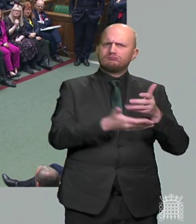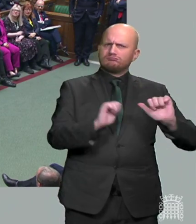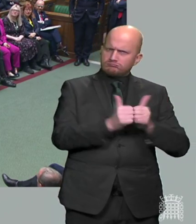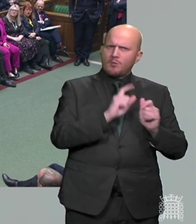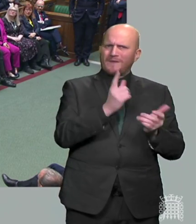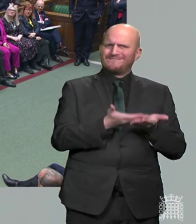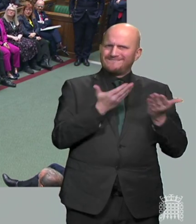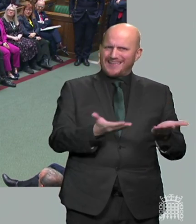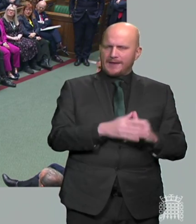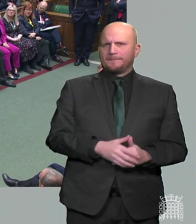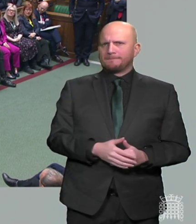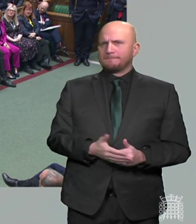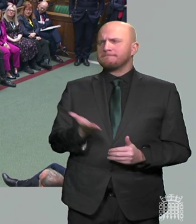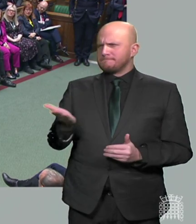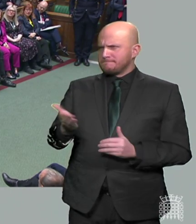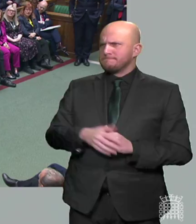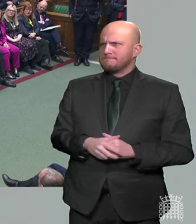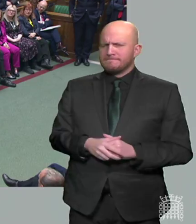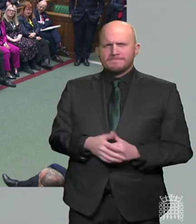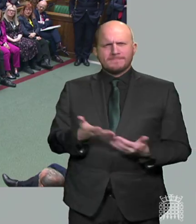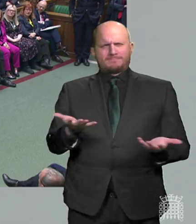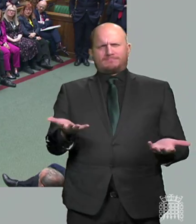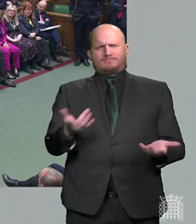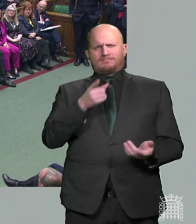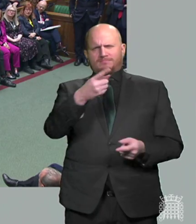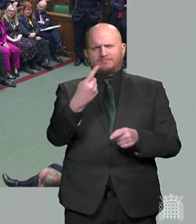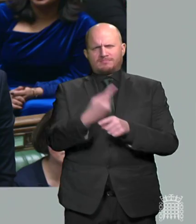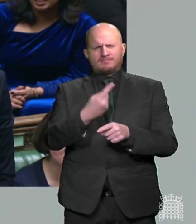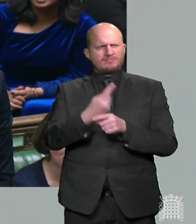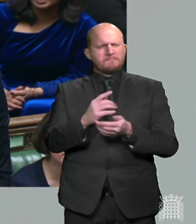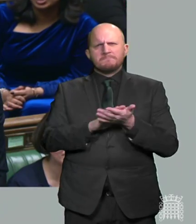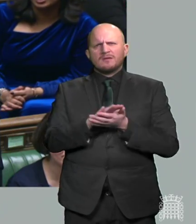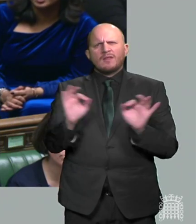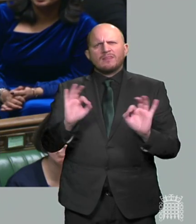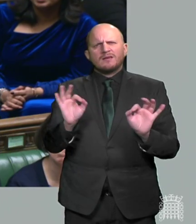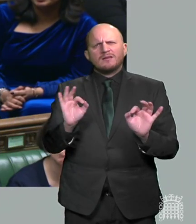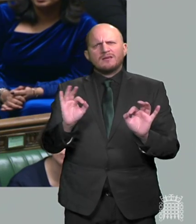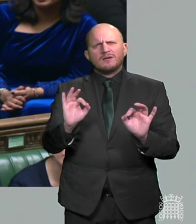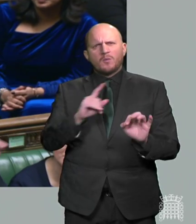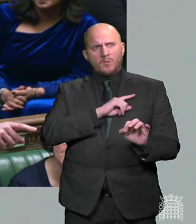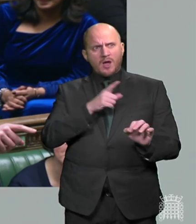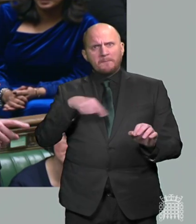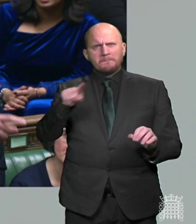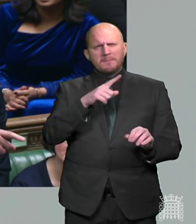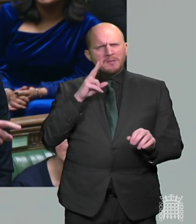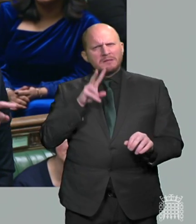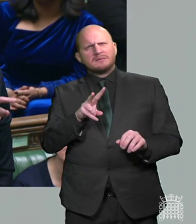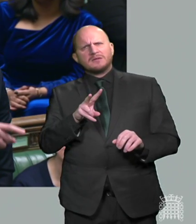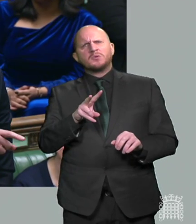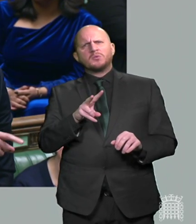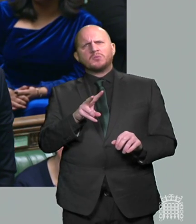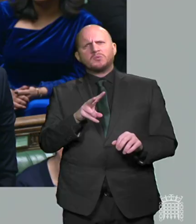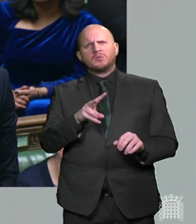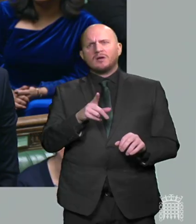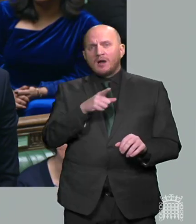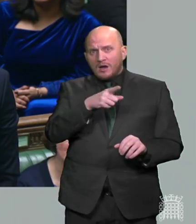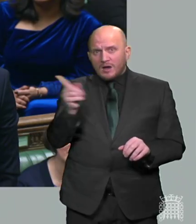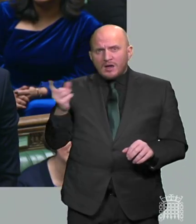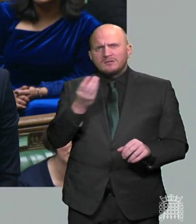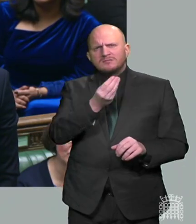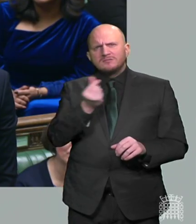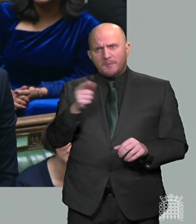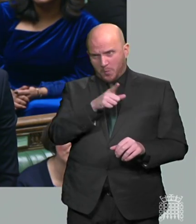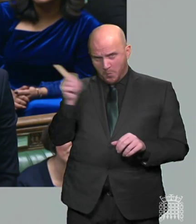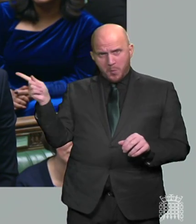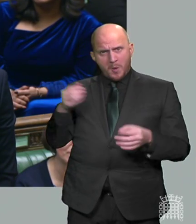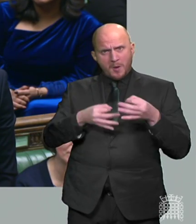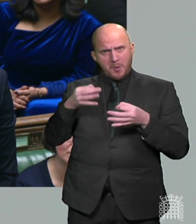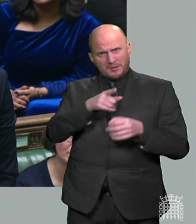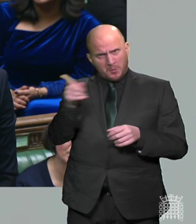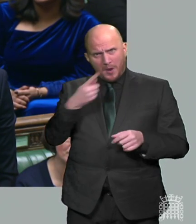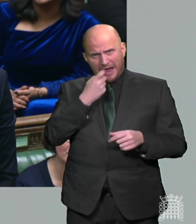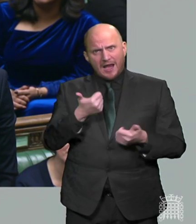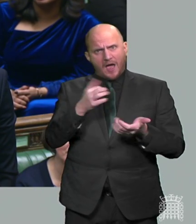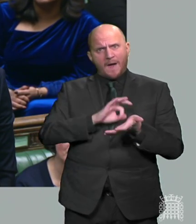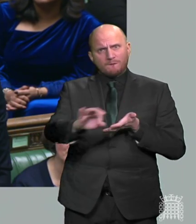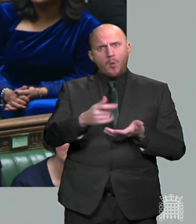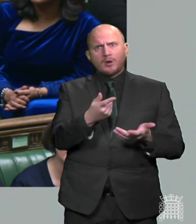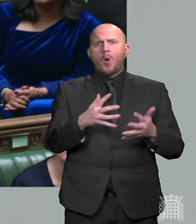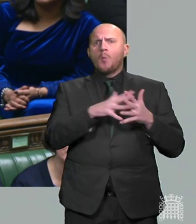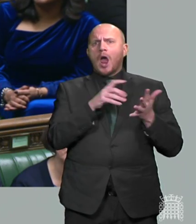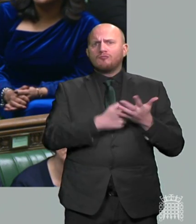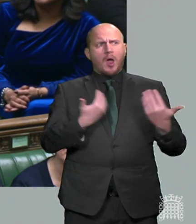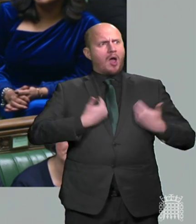Let us be clear: those words will ring hollow in the ears of people who, unlike the Prime Minister, cannae nip into Waitrose for their shopping, or even turn on their heating at this moment in time.